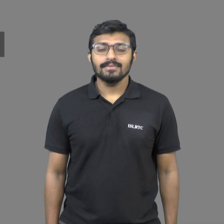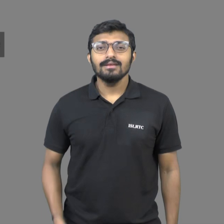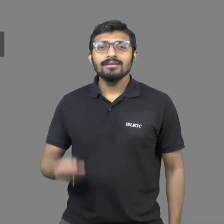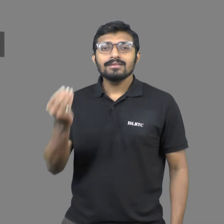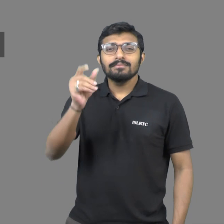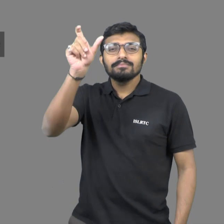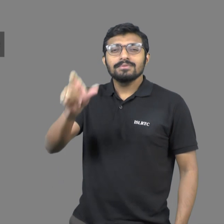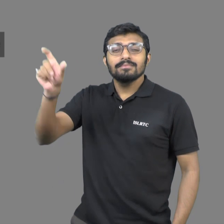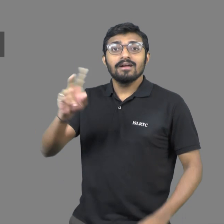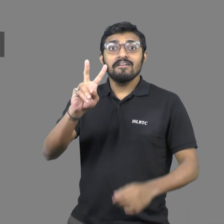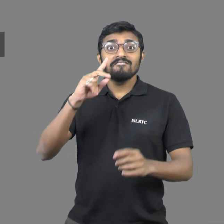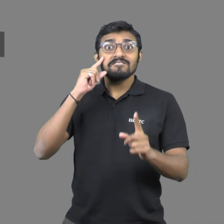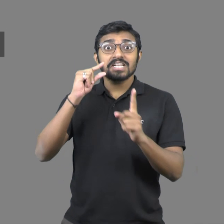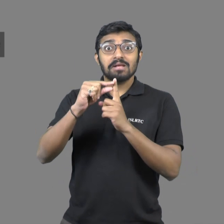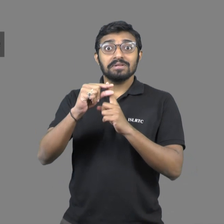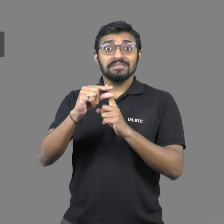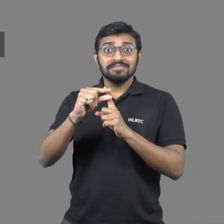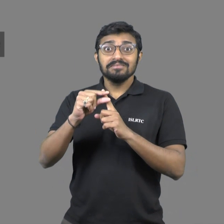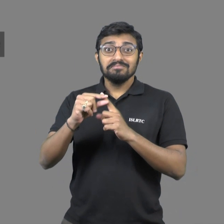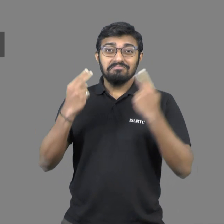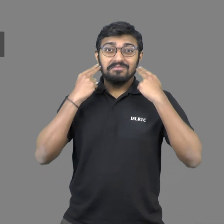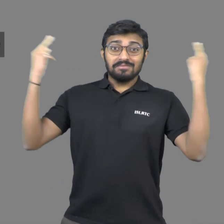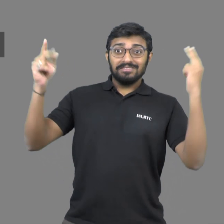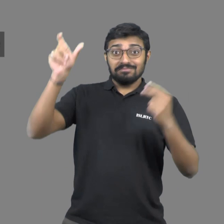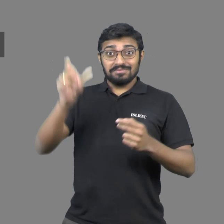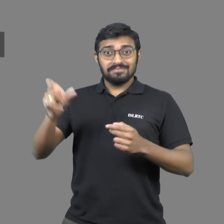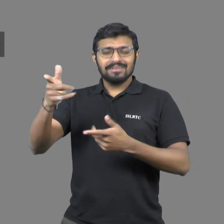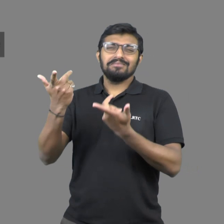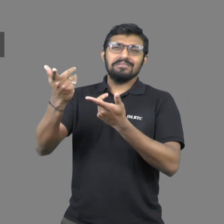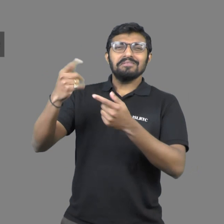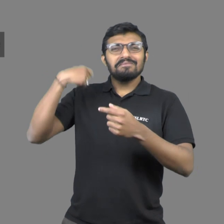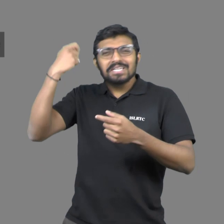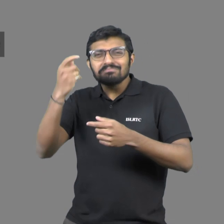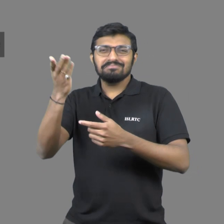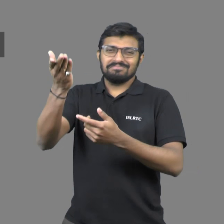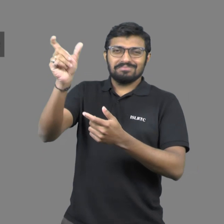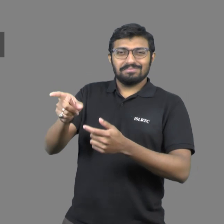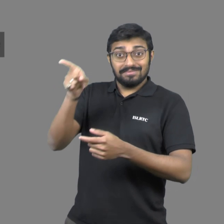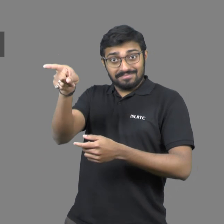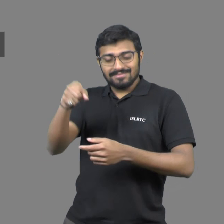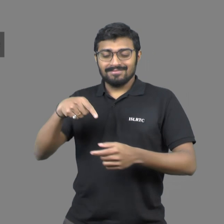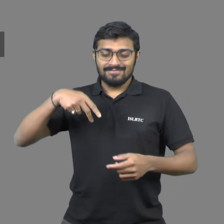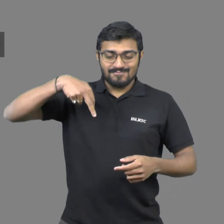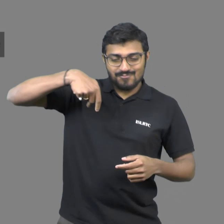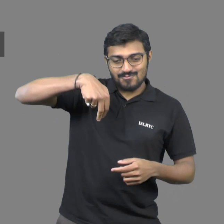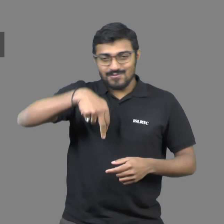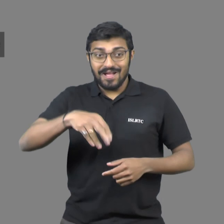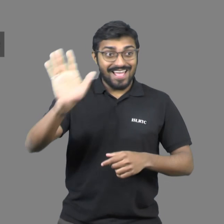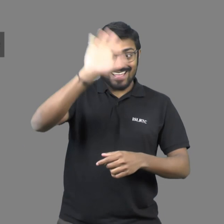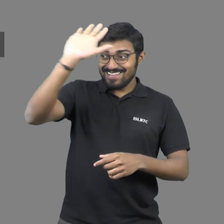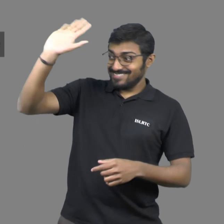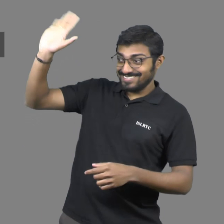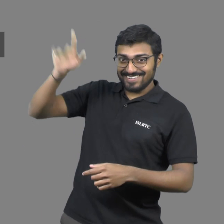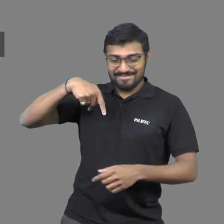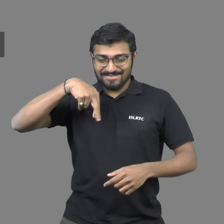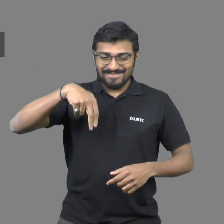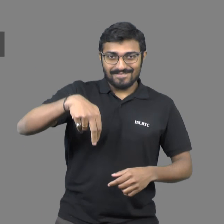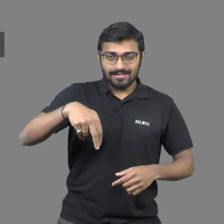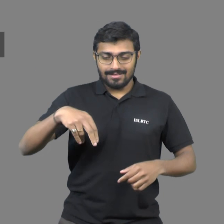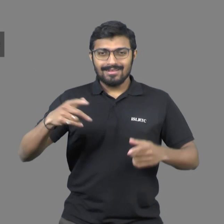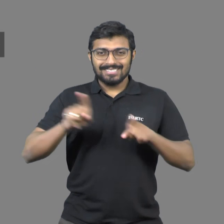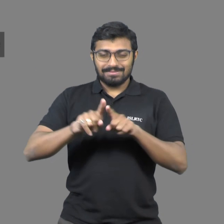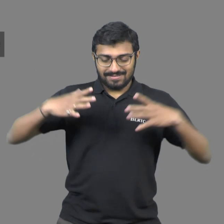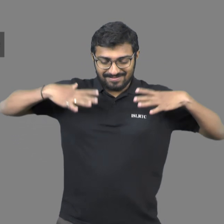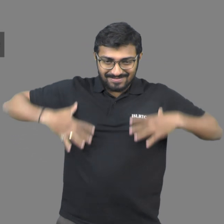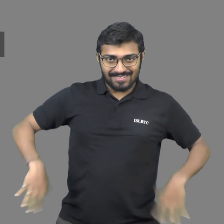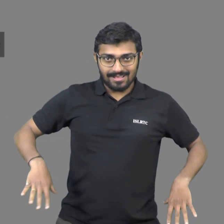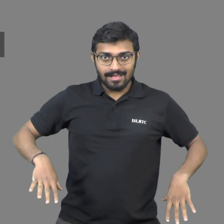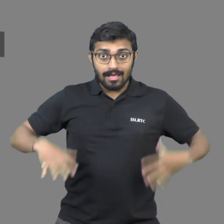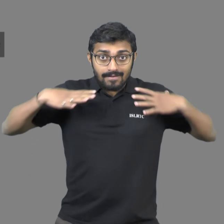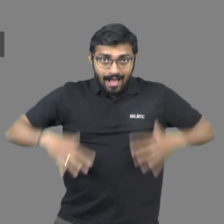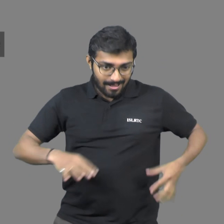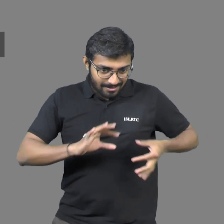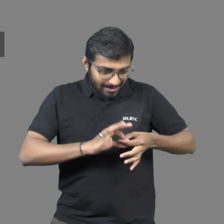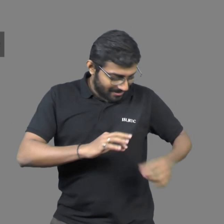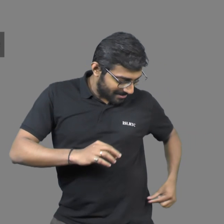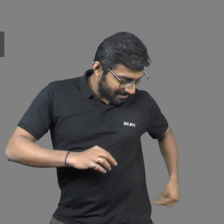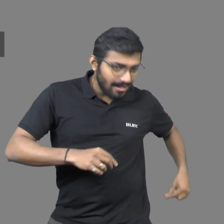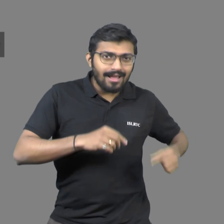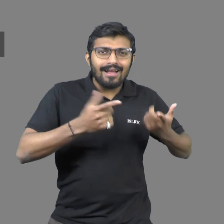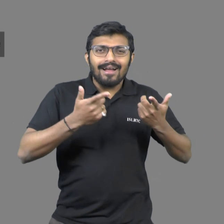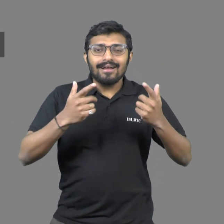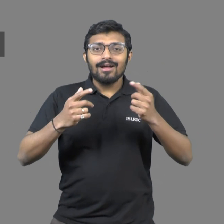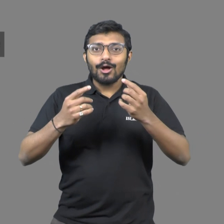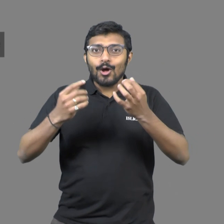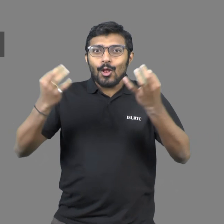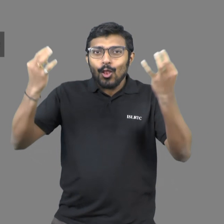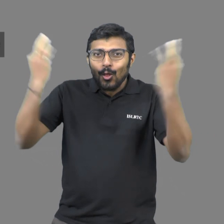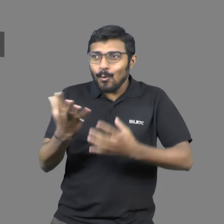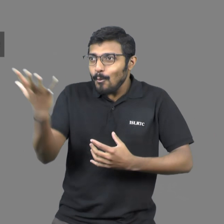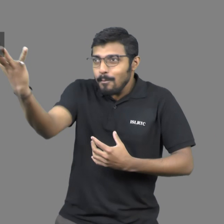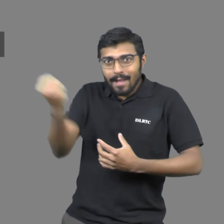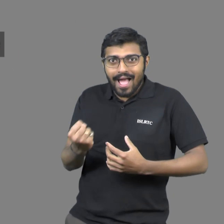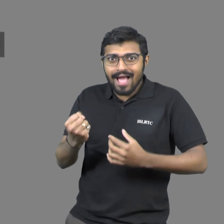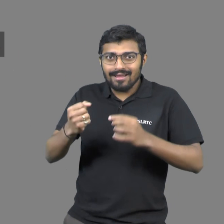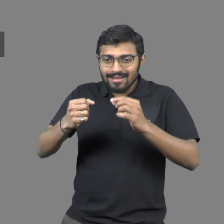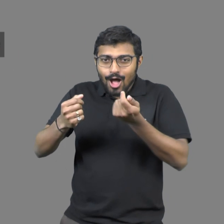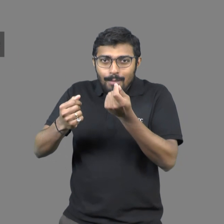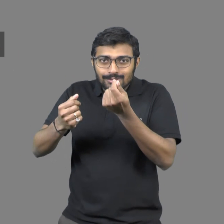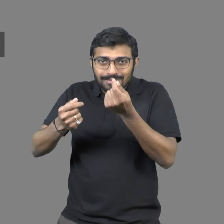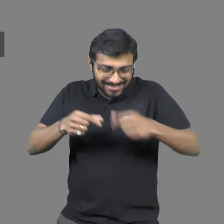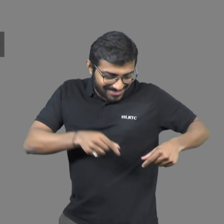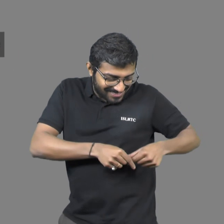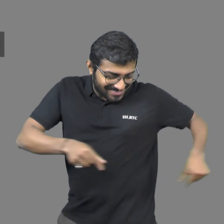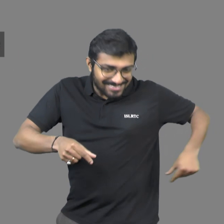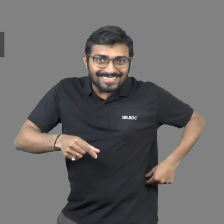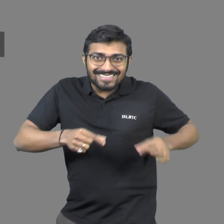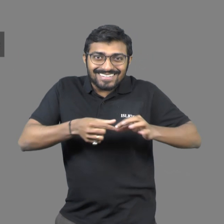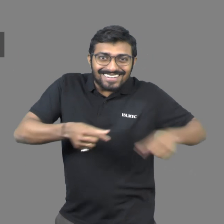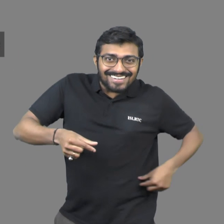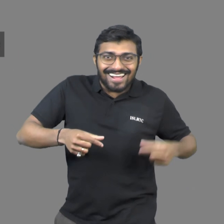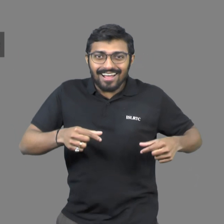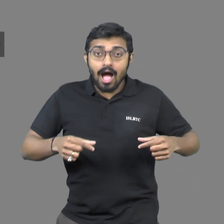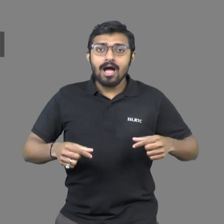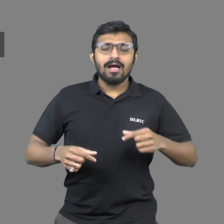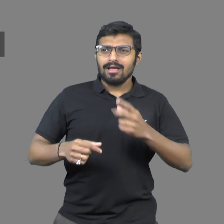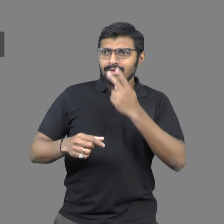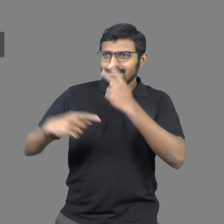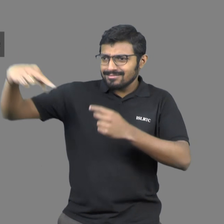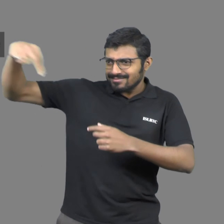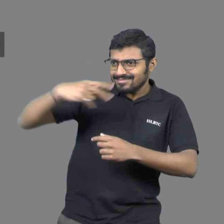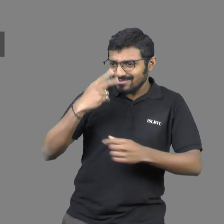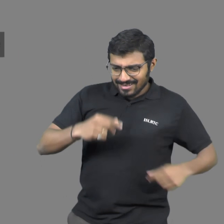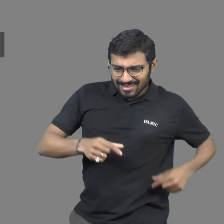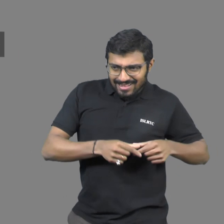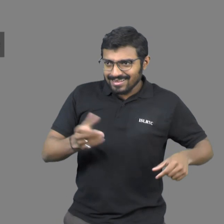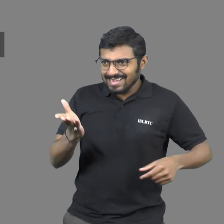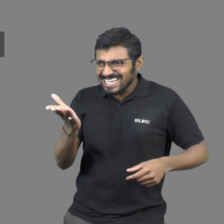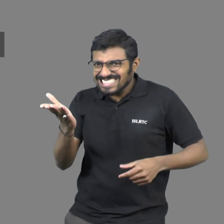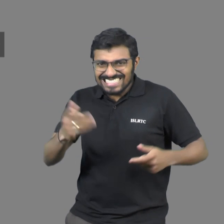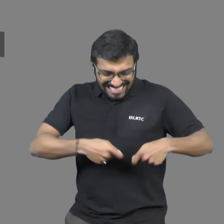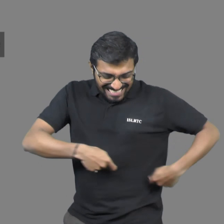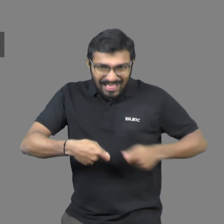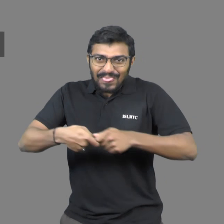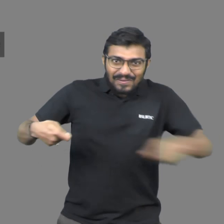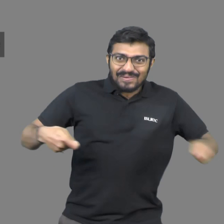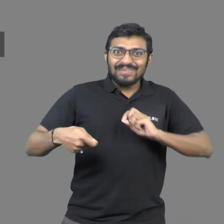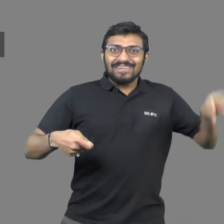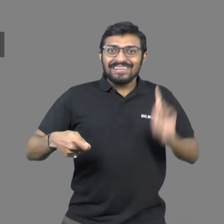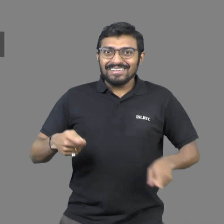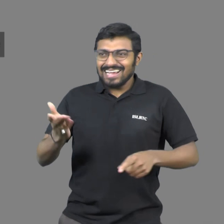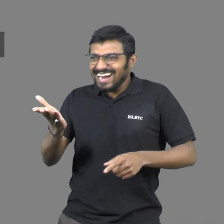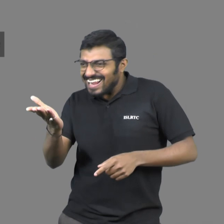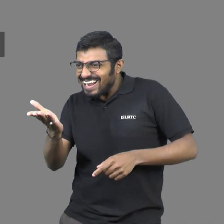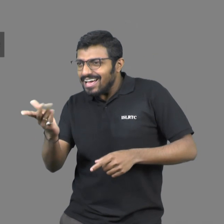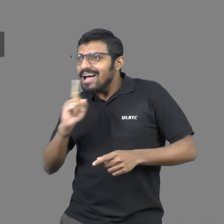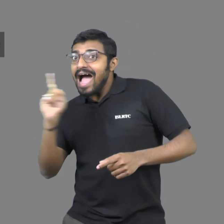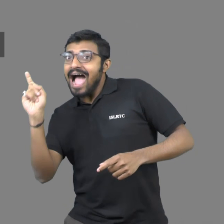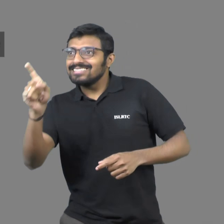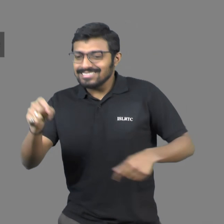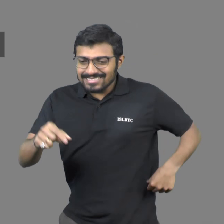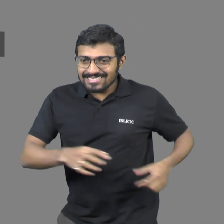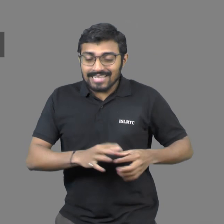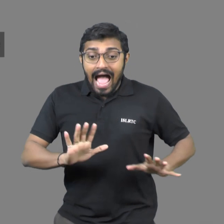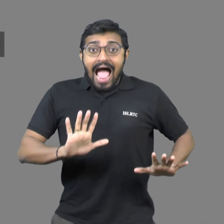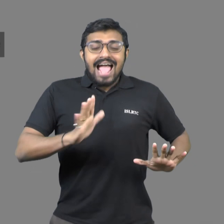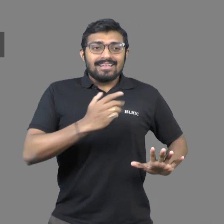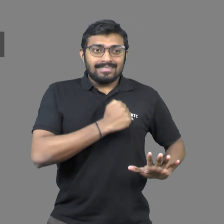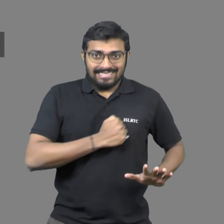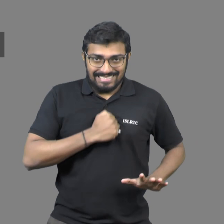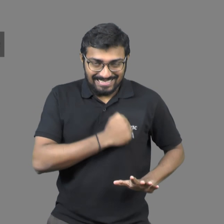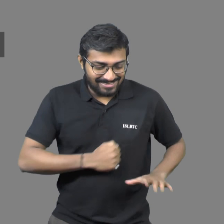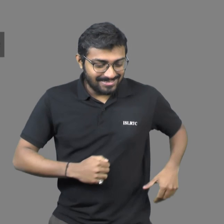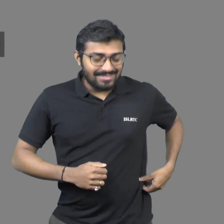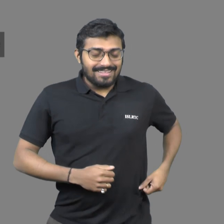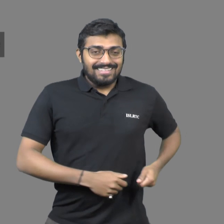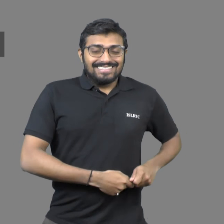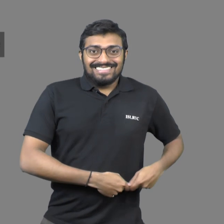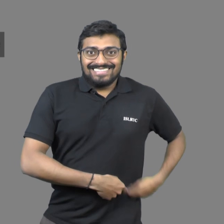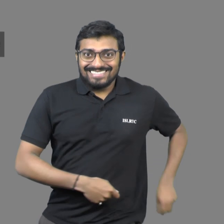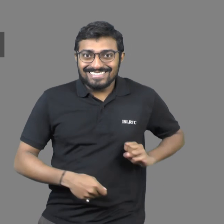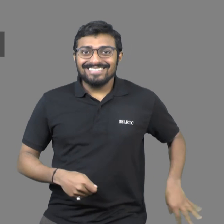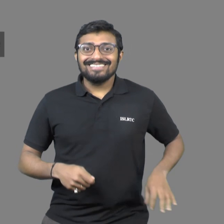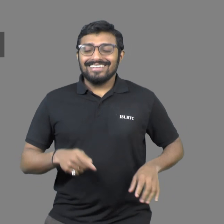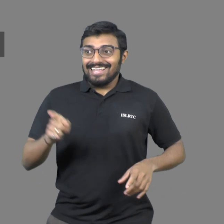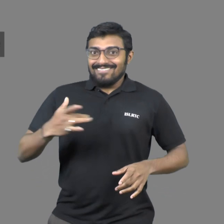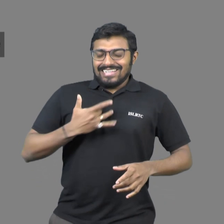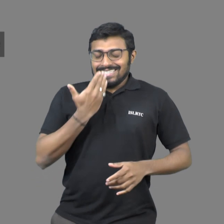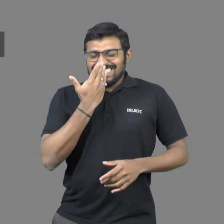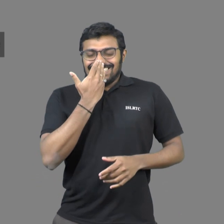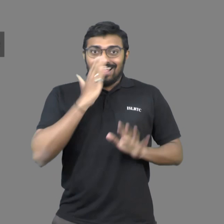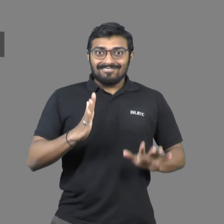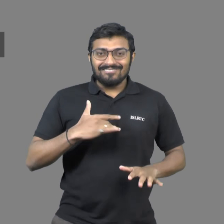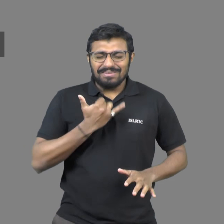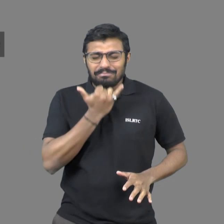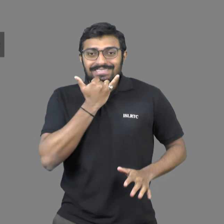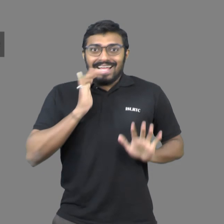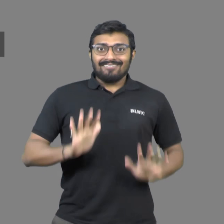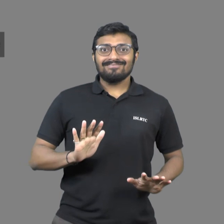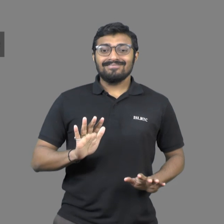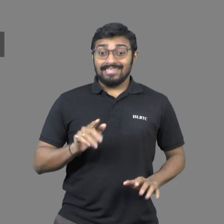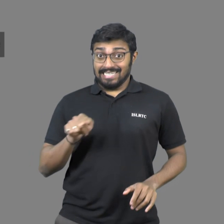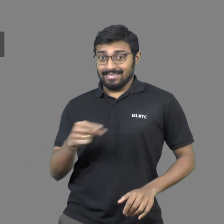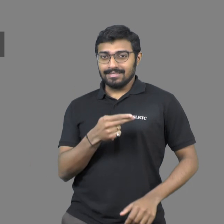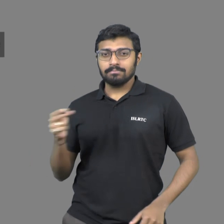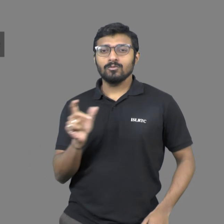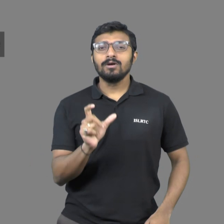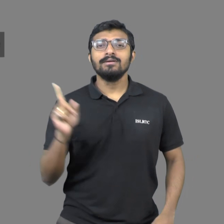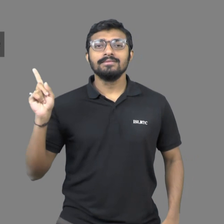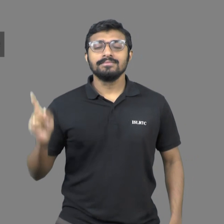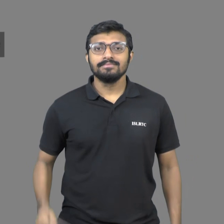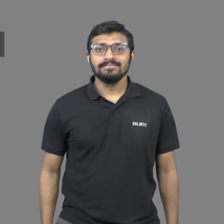Gaffe